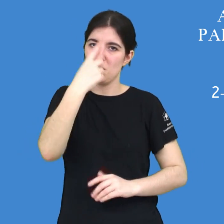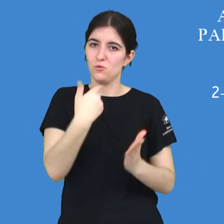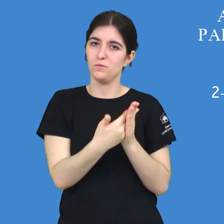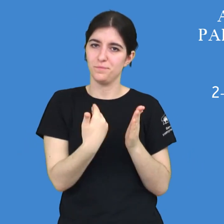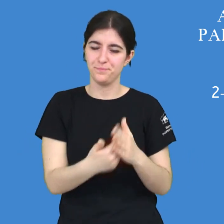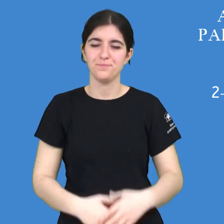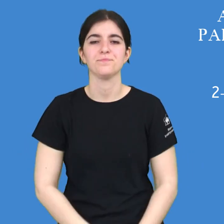certificado